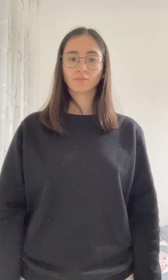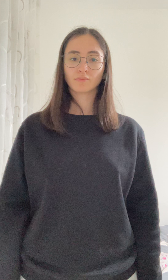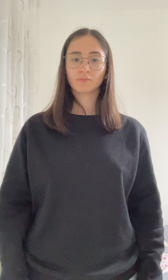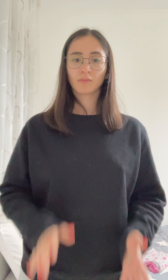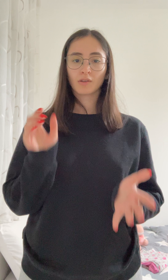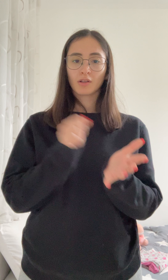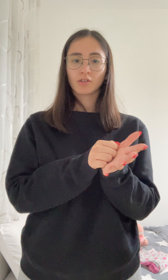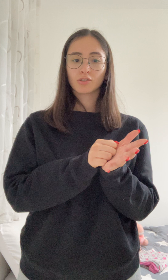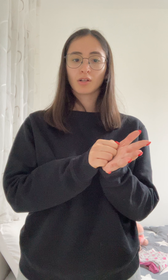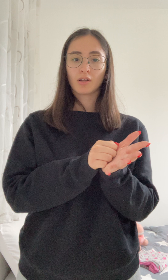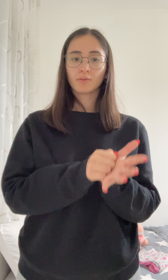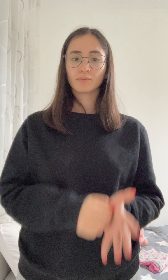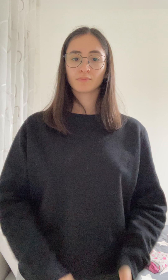לשלם